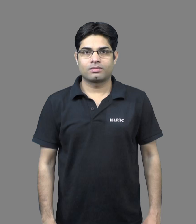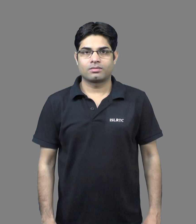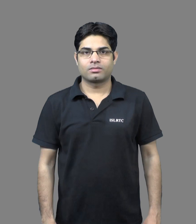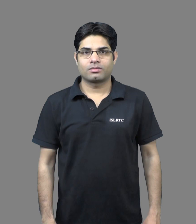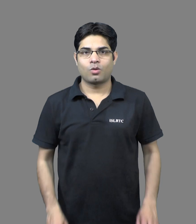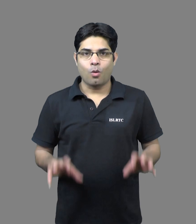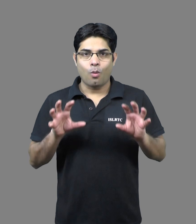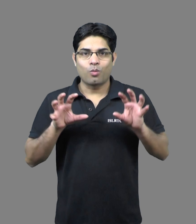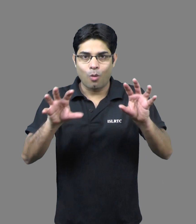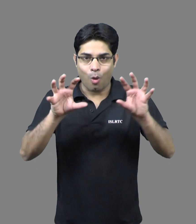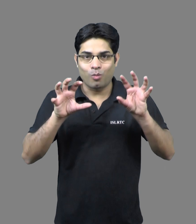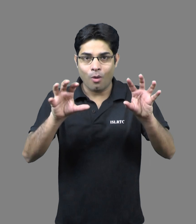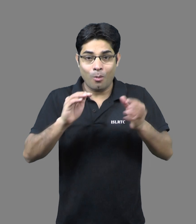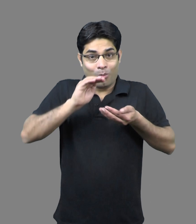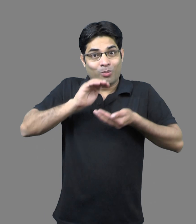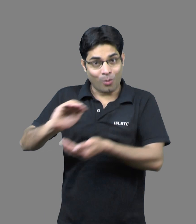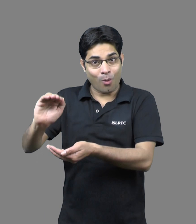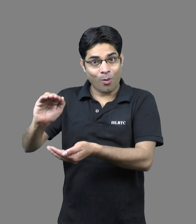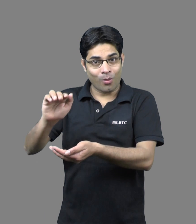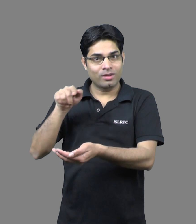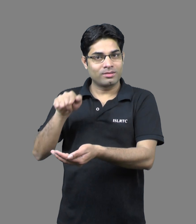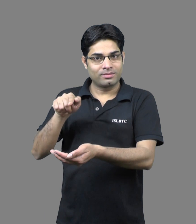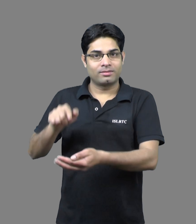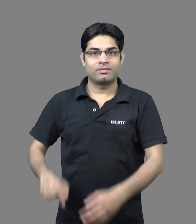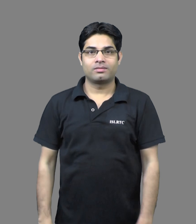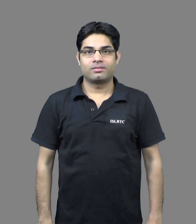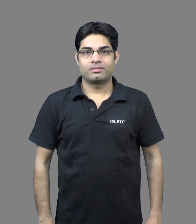Puppy Pup Whelp